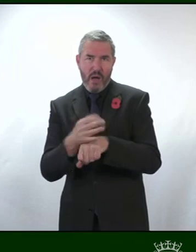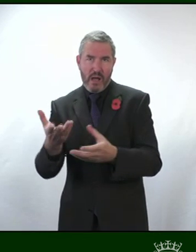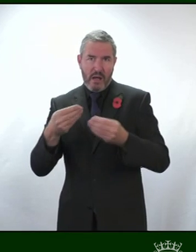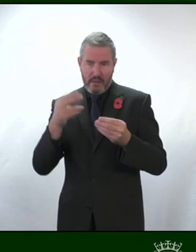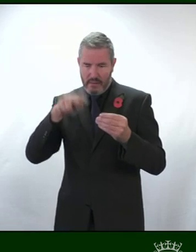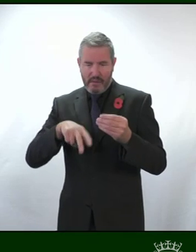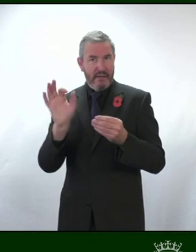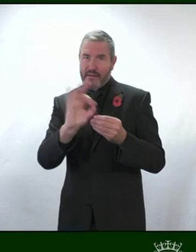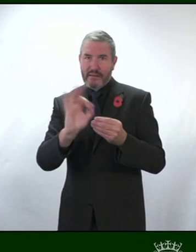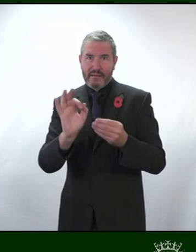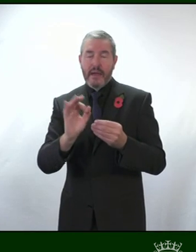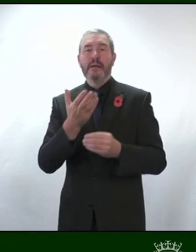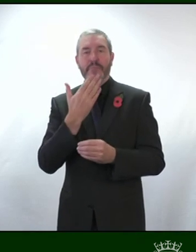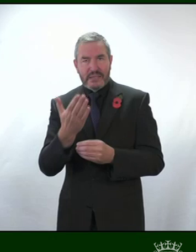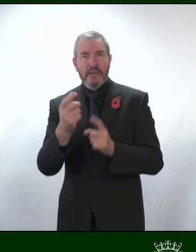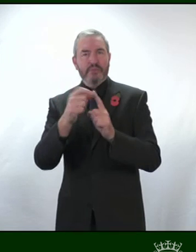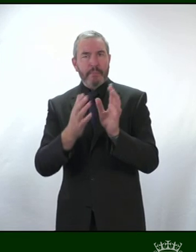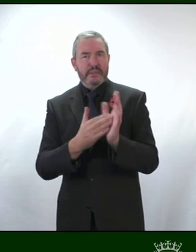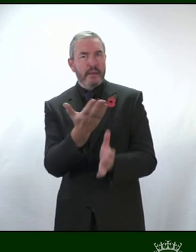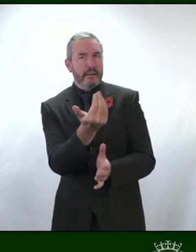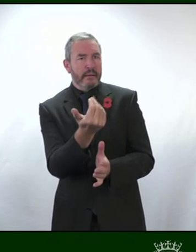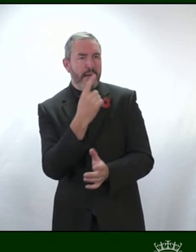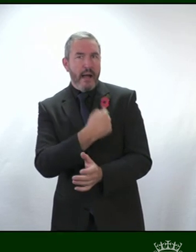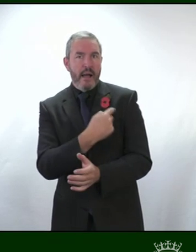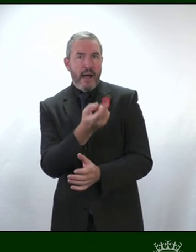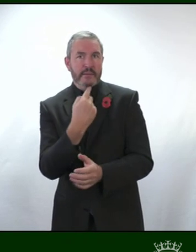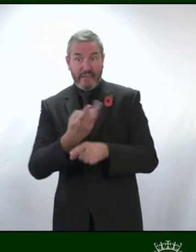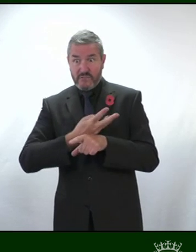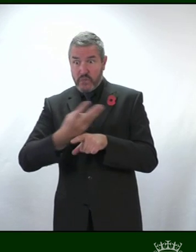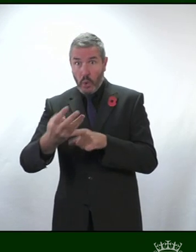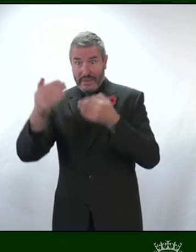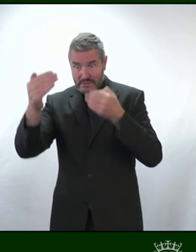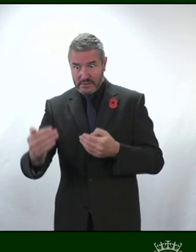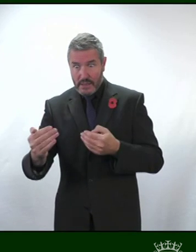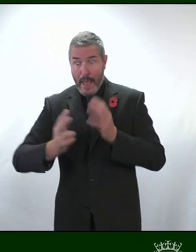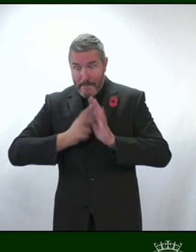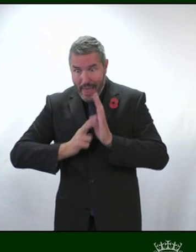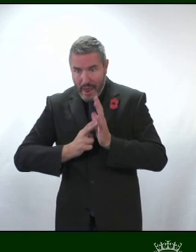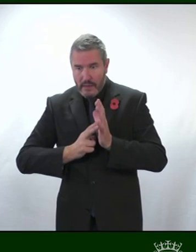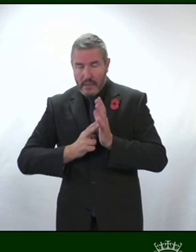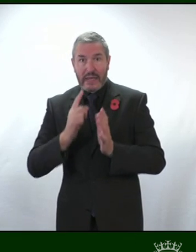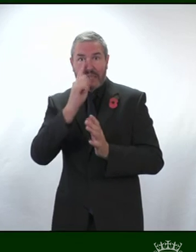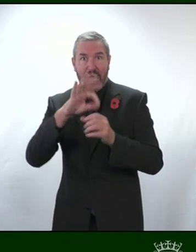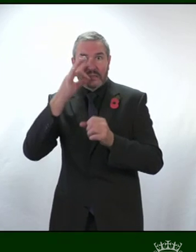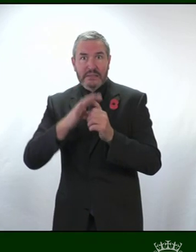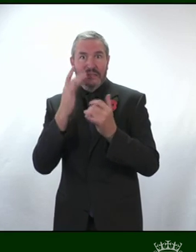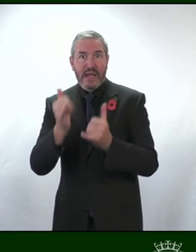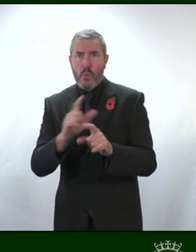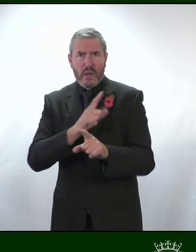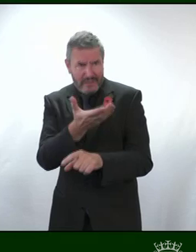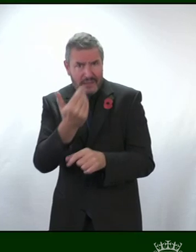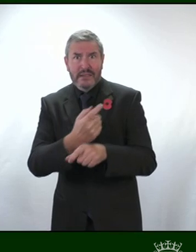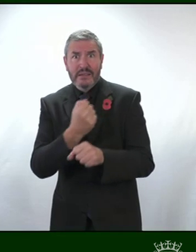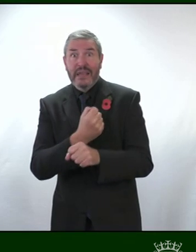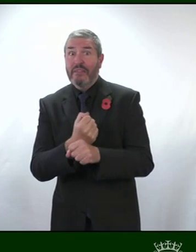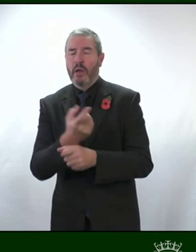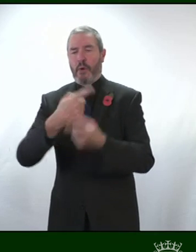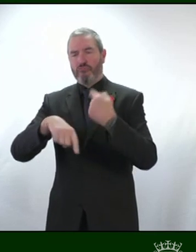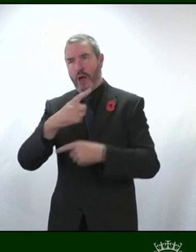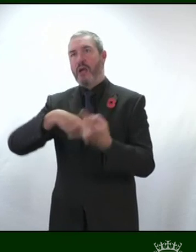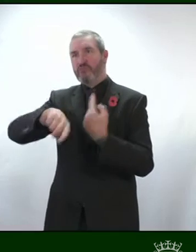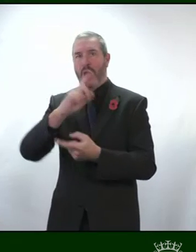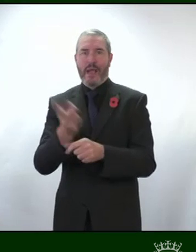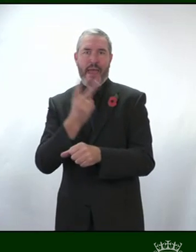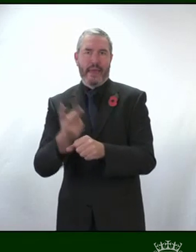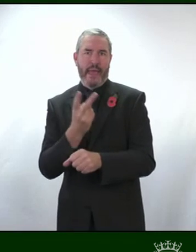So can the Prime Minister give a straight answer: what is he going to do in the next four weeks to fix this, because if he does not, we will be back here again?